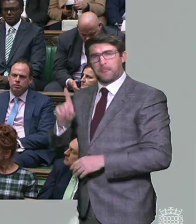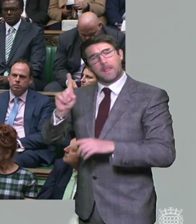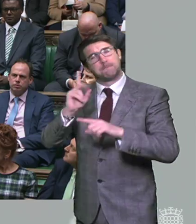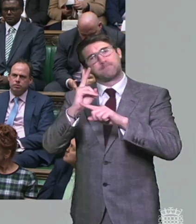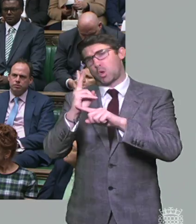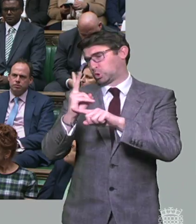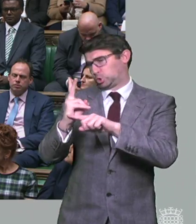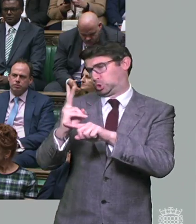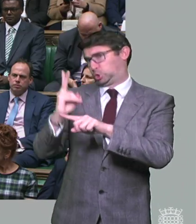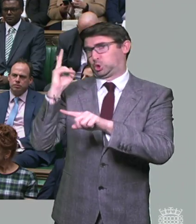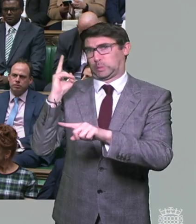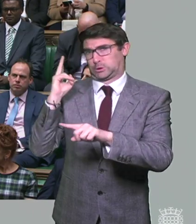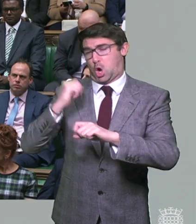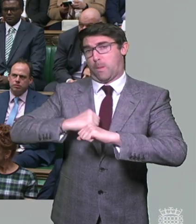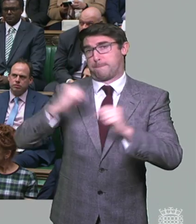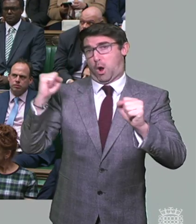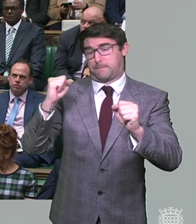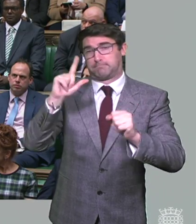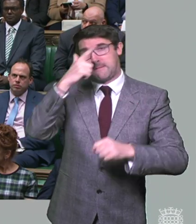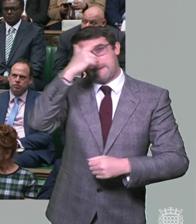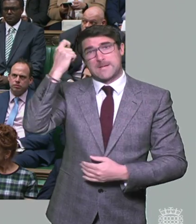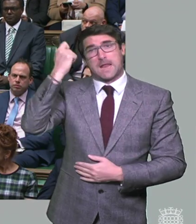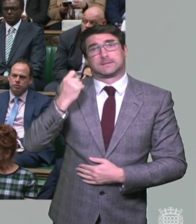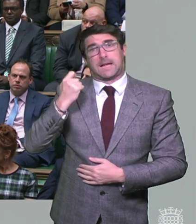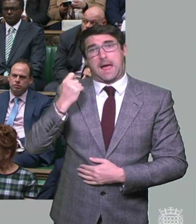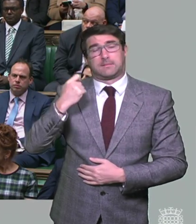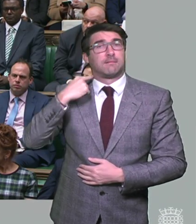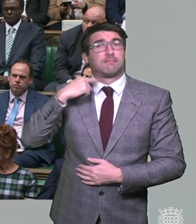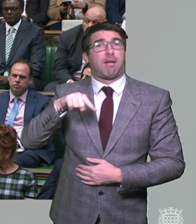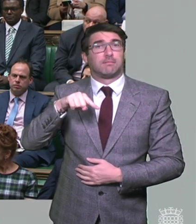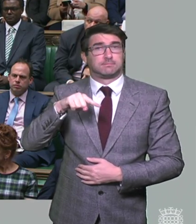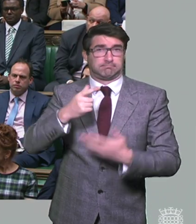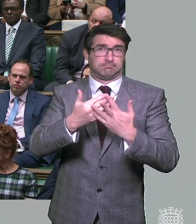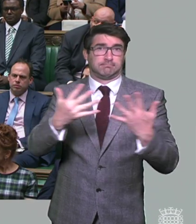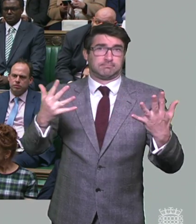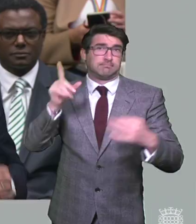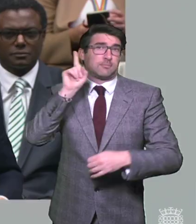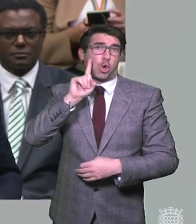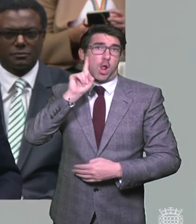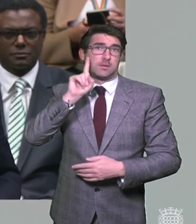They were Hazaras, from the country’s second-largest ethnic minority, who are being massacred under the Taliban.